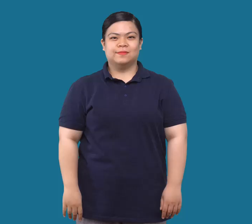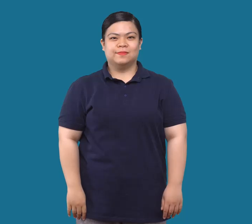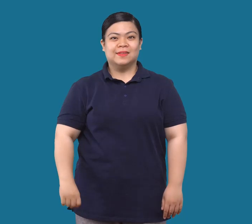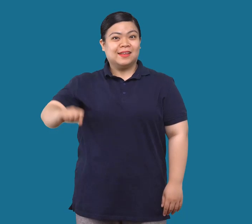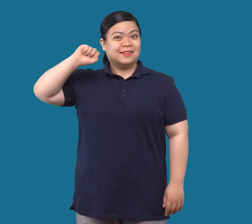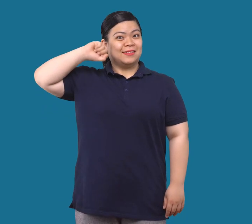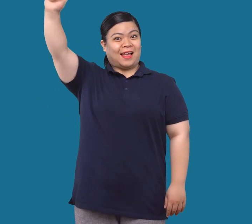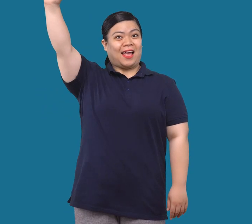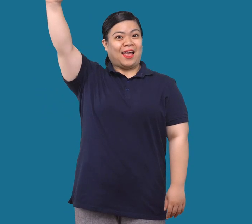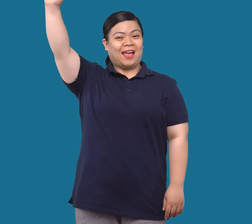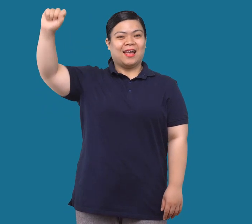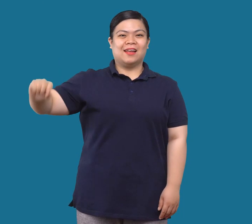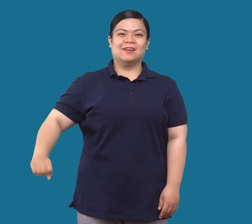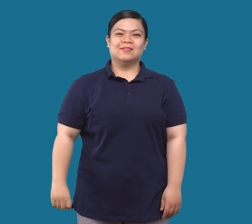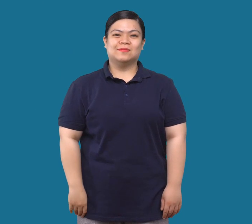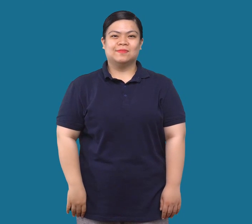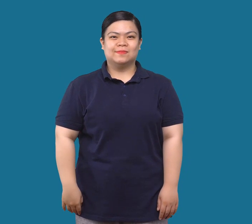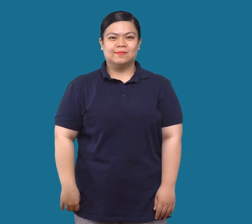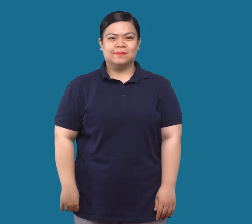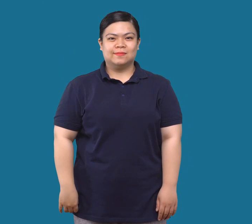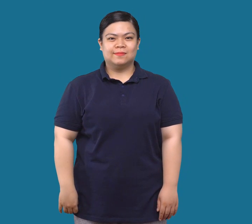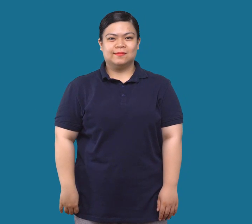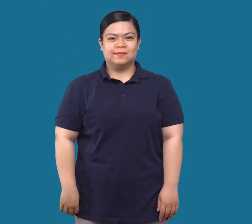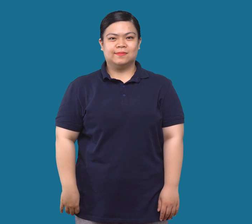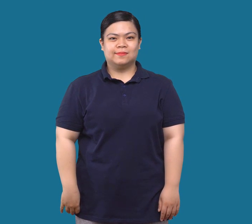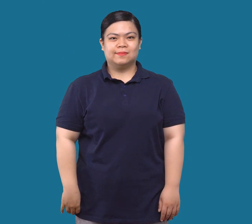thắng lợi